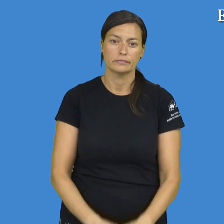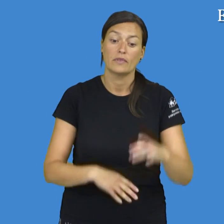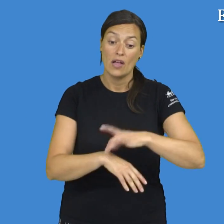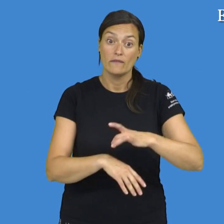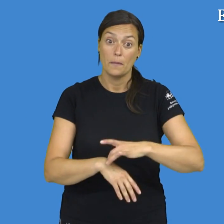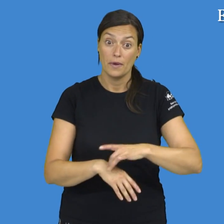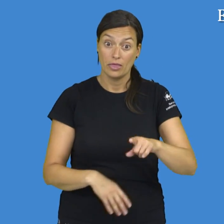enfermo